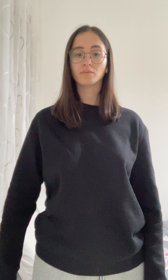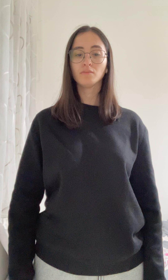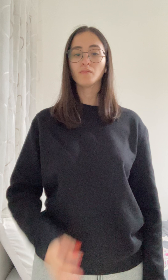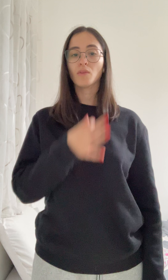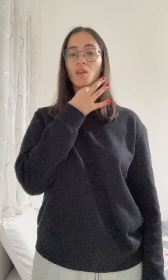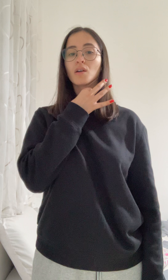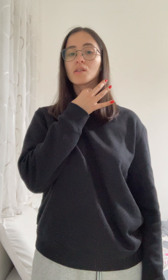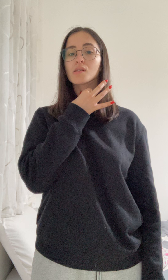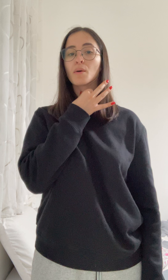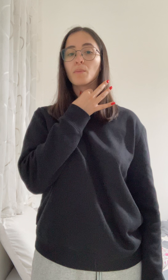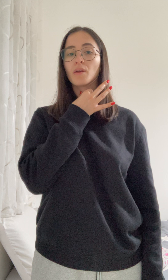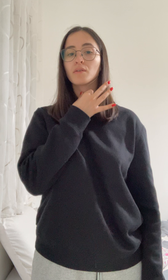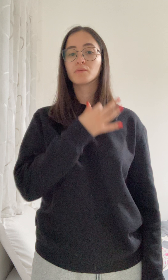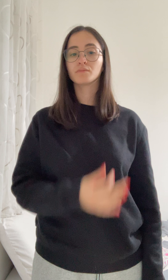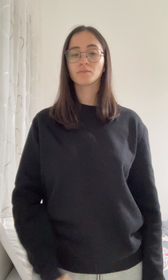צמא